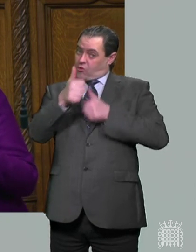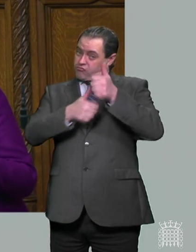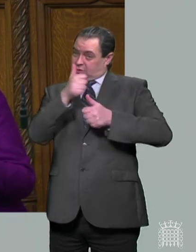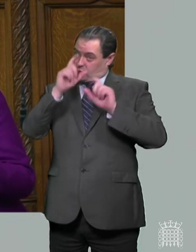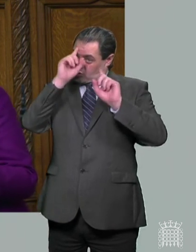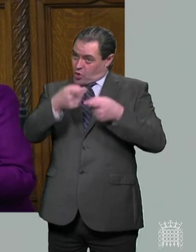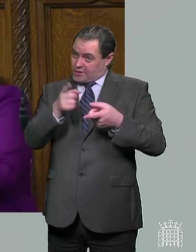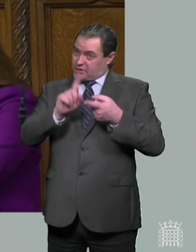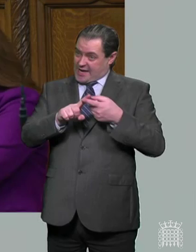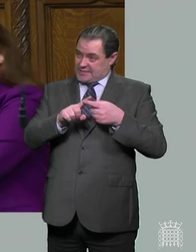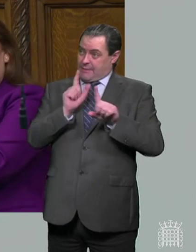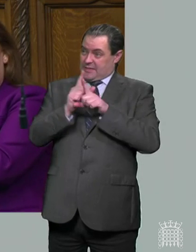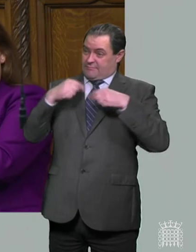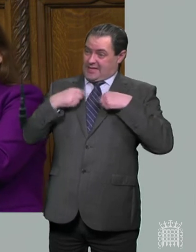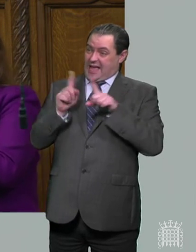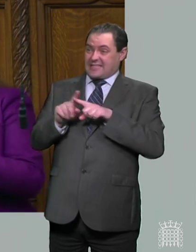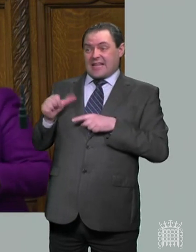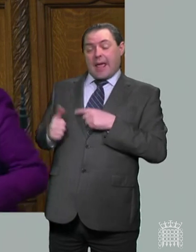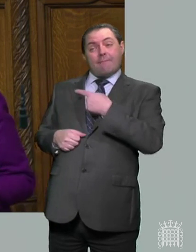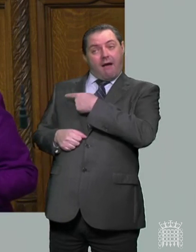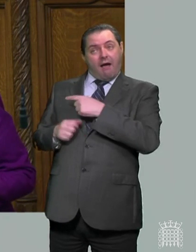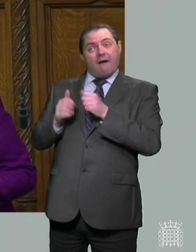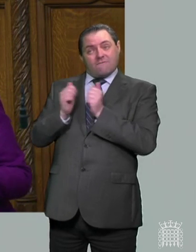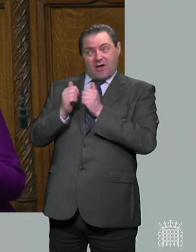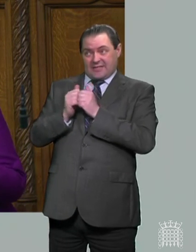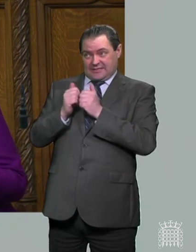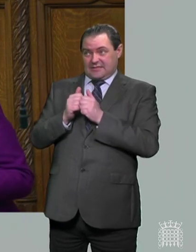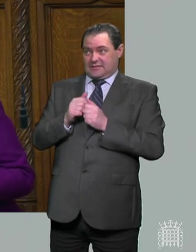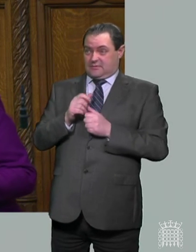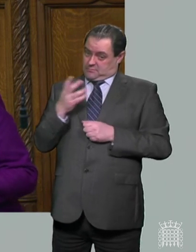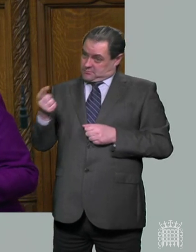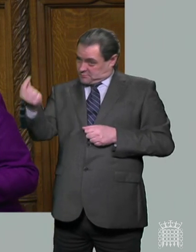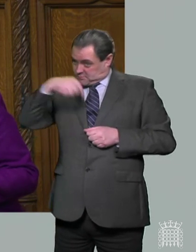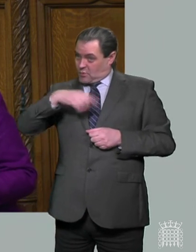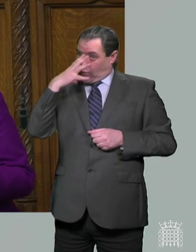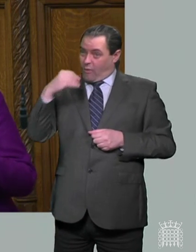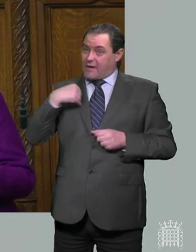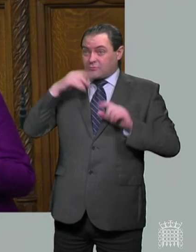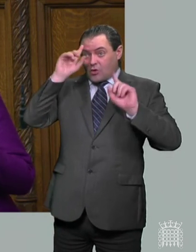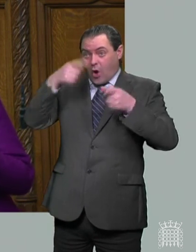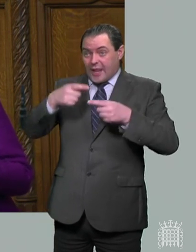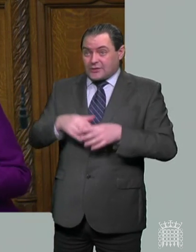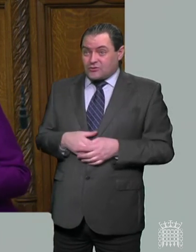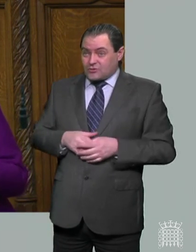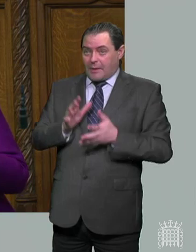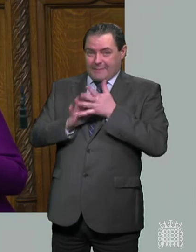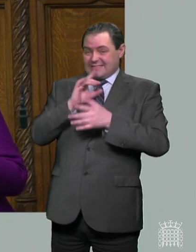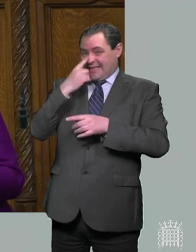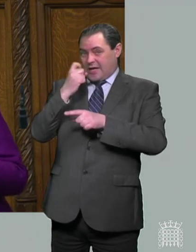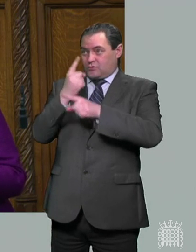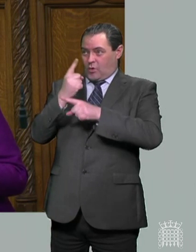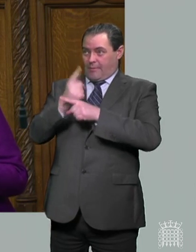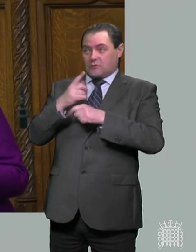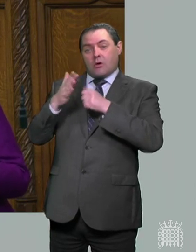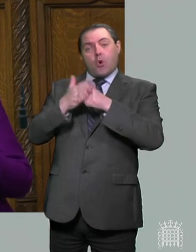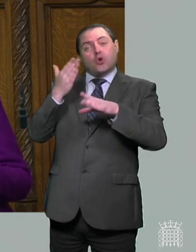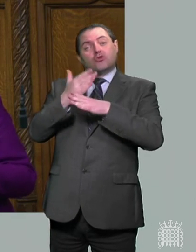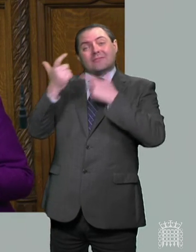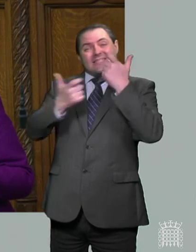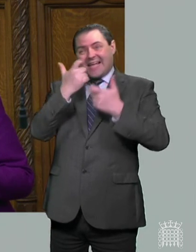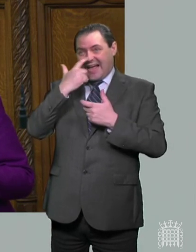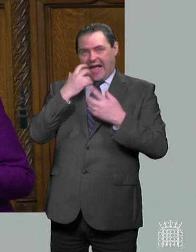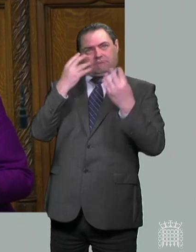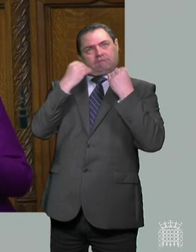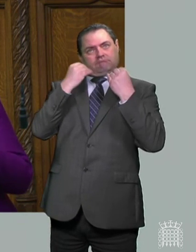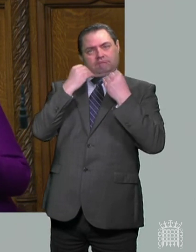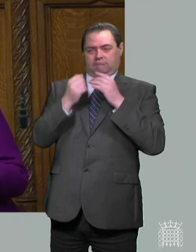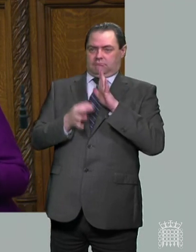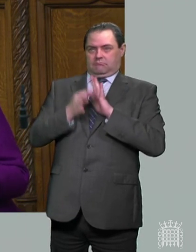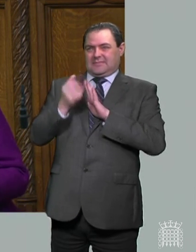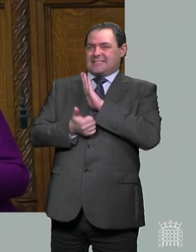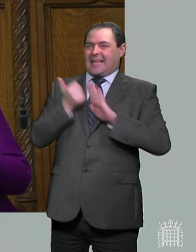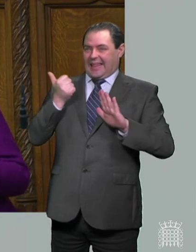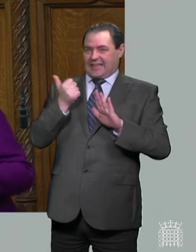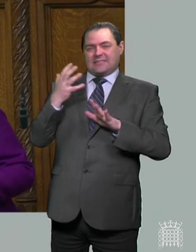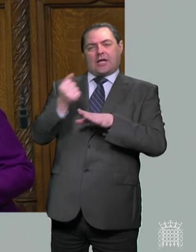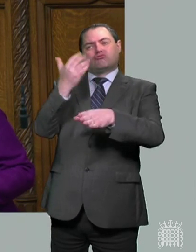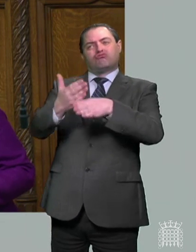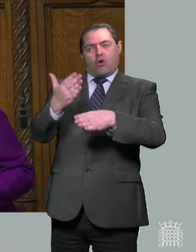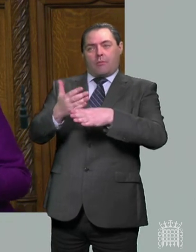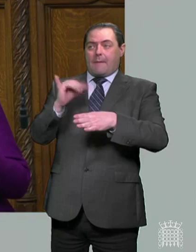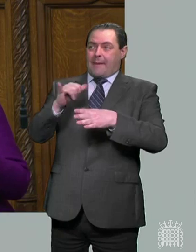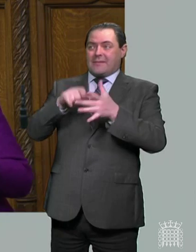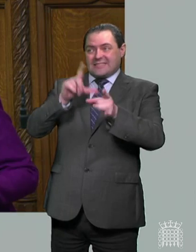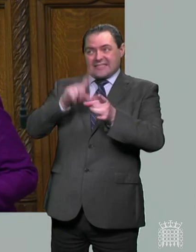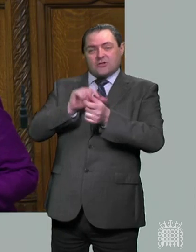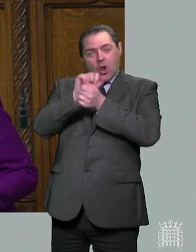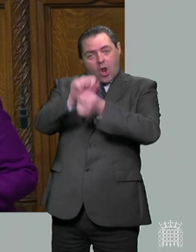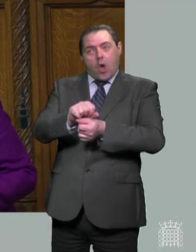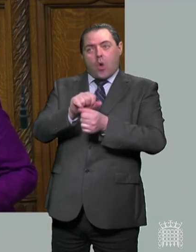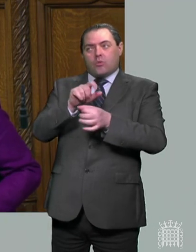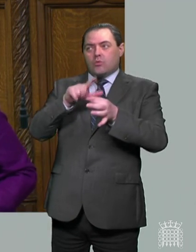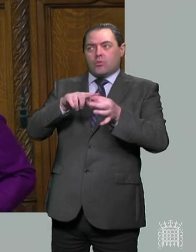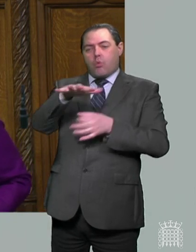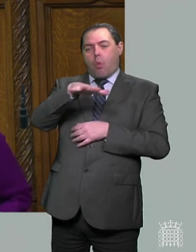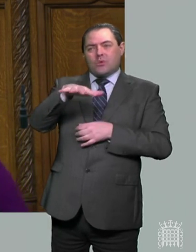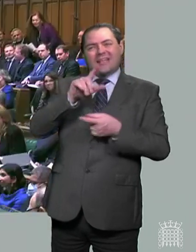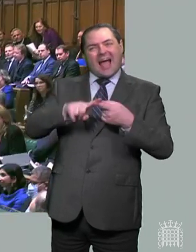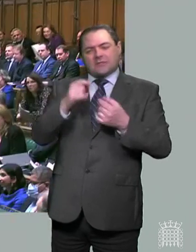Will he also meet me and my neighbour, my honourable Friend the Member for Wolverhampton South West , preferably at the college, so that we can discuss how more jobseekers can get access to skills, potentially through the City Learning Quarter and that final bit of funding that we need?